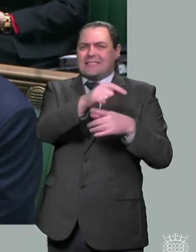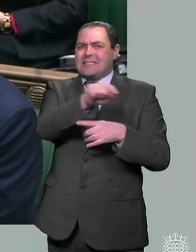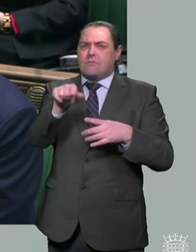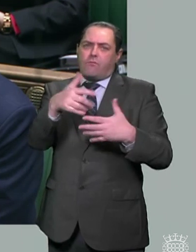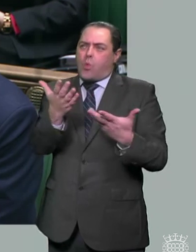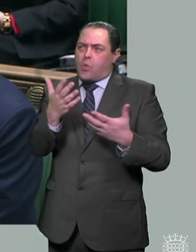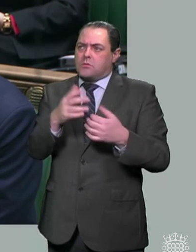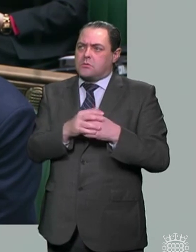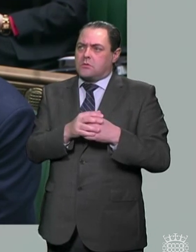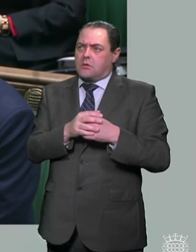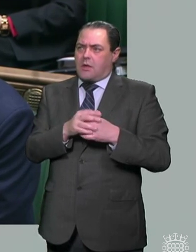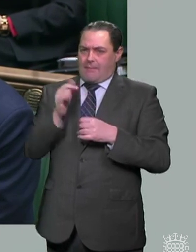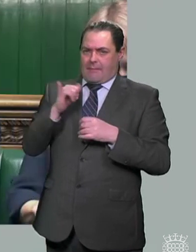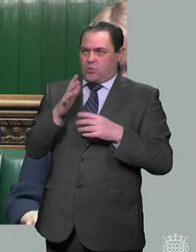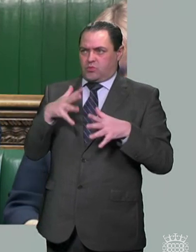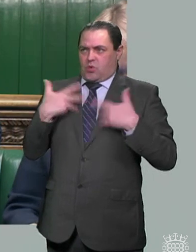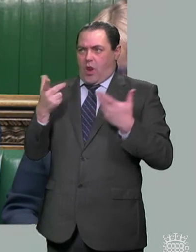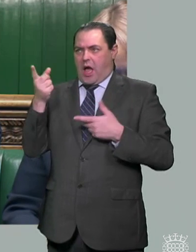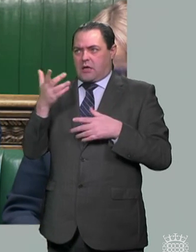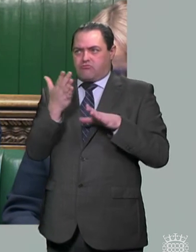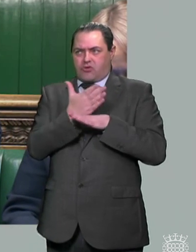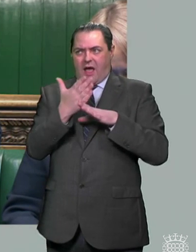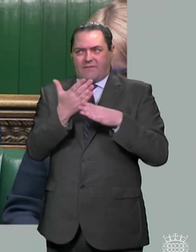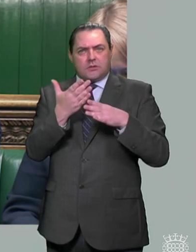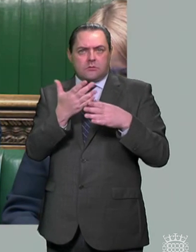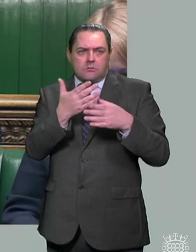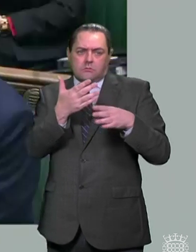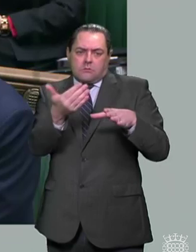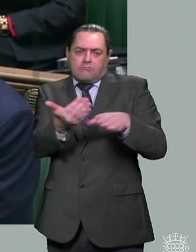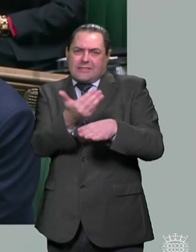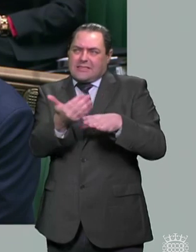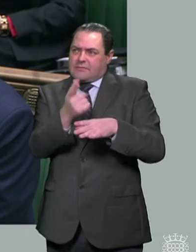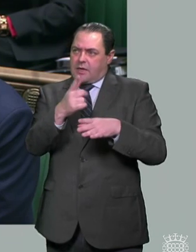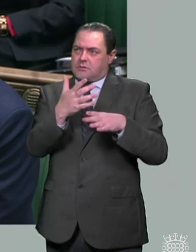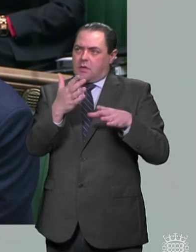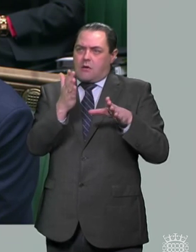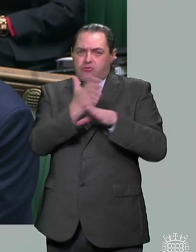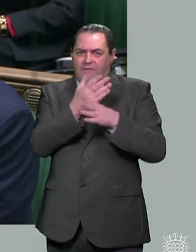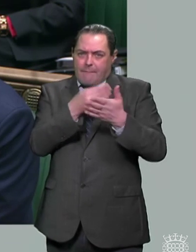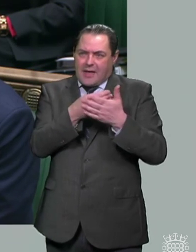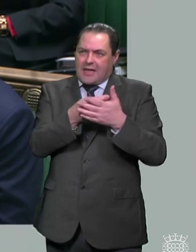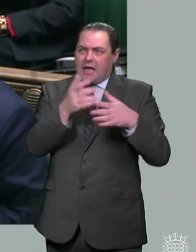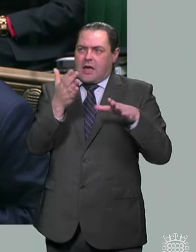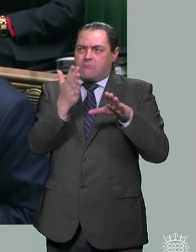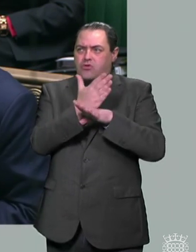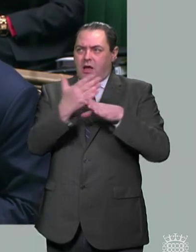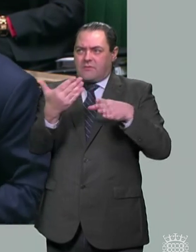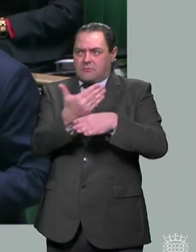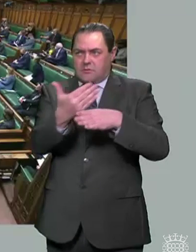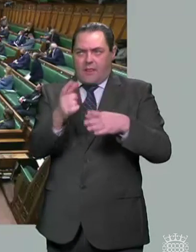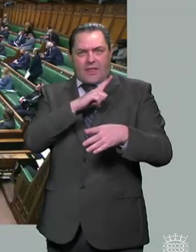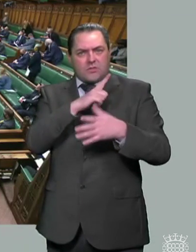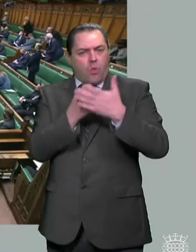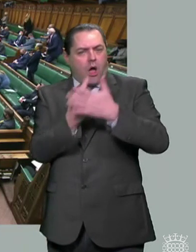No matter how deep the abhorrence of the private sector on the Opposition Benches, it was private-sector private capital that produced the vaccine success.